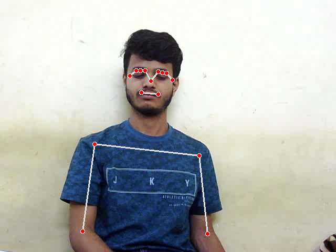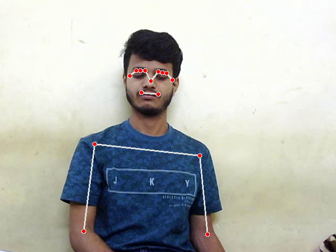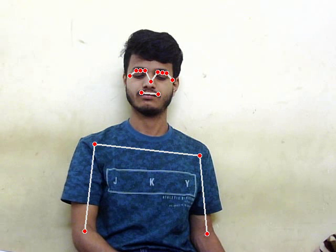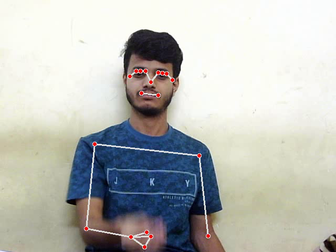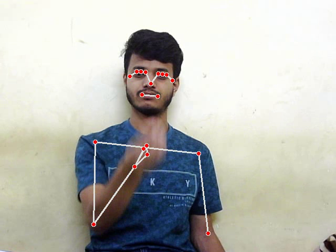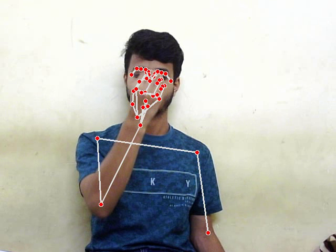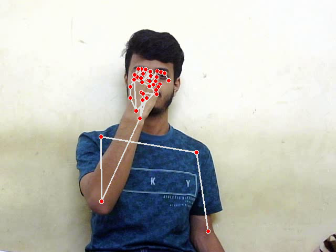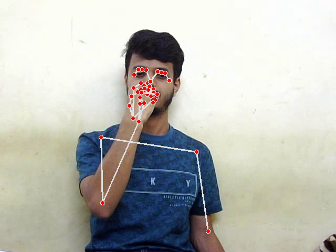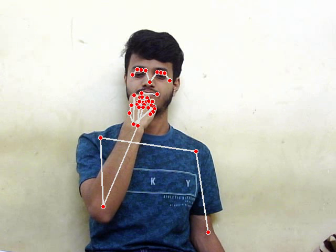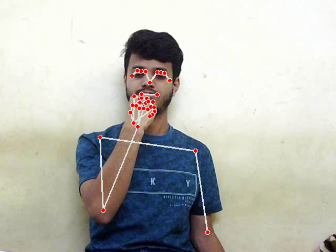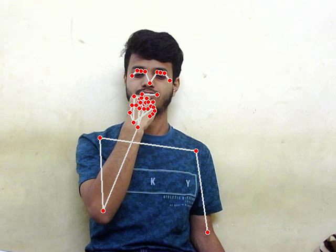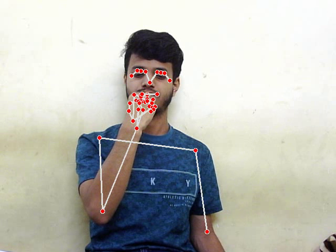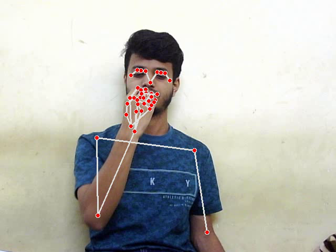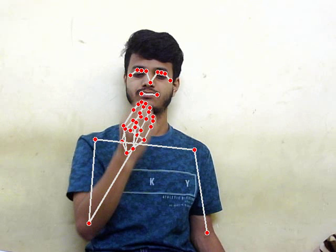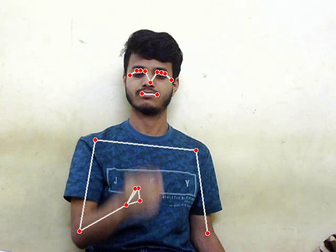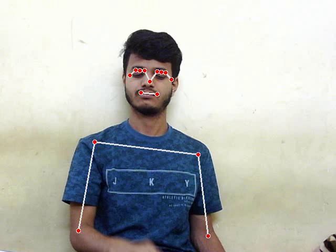eat